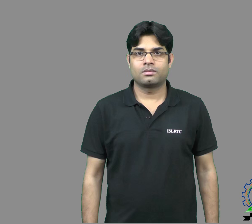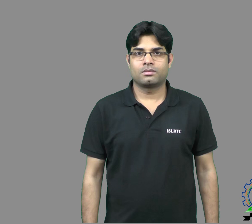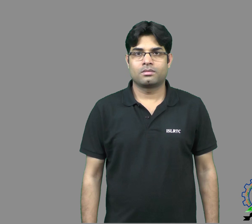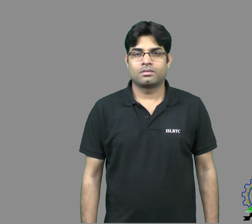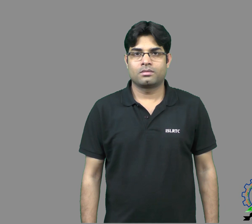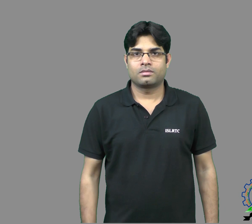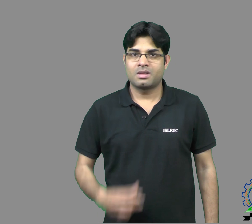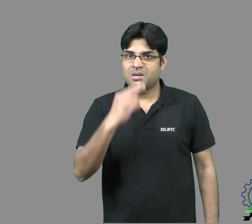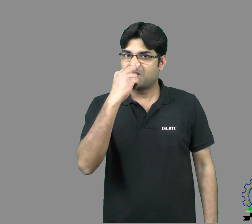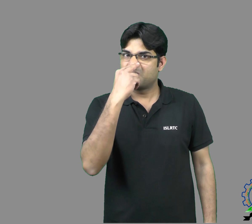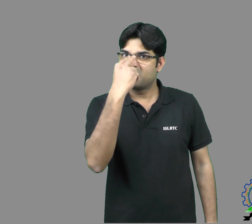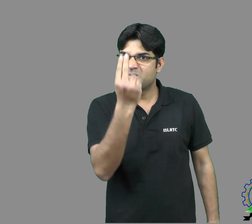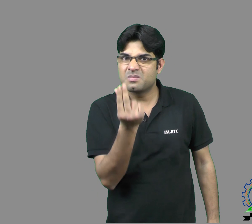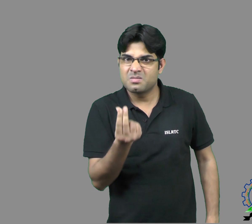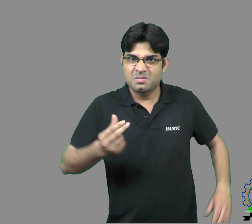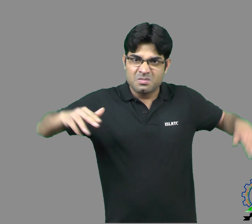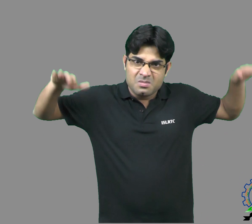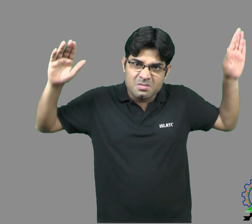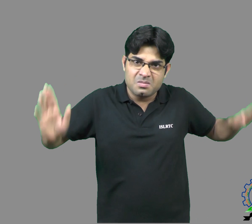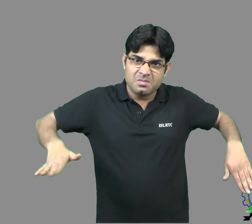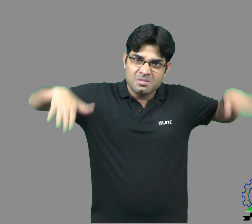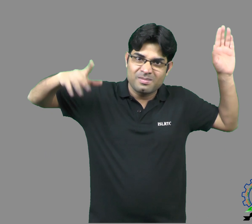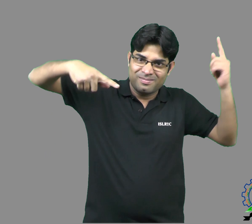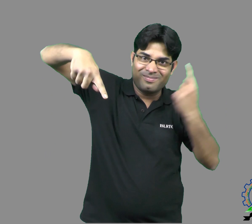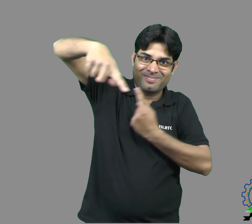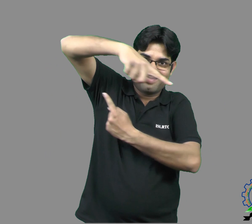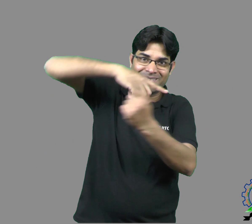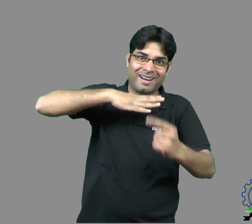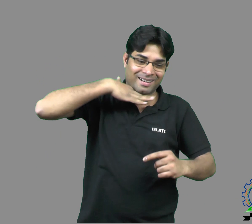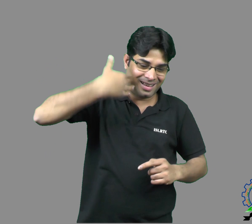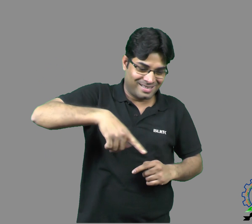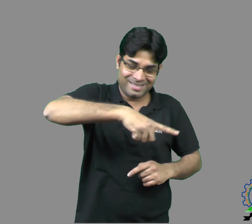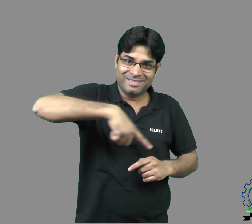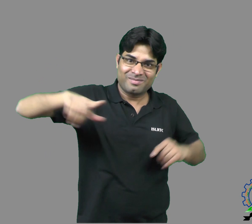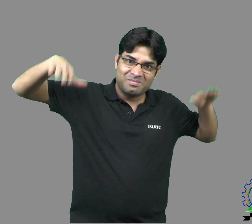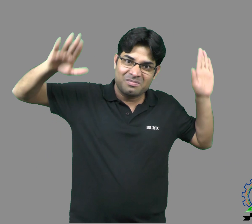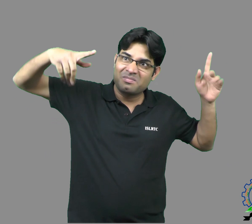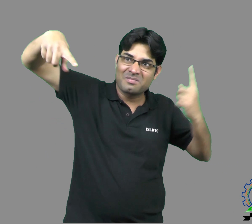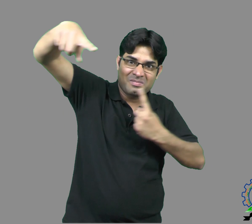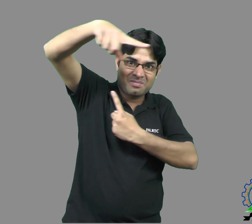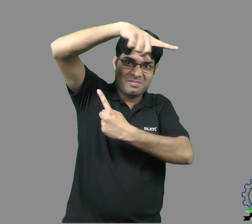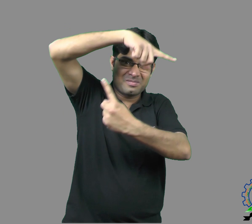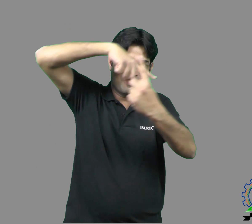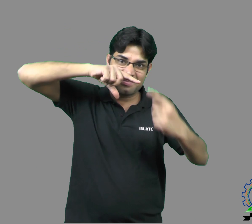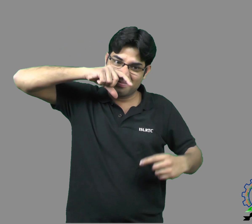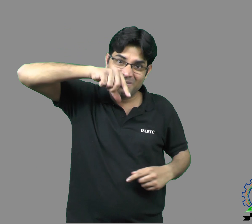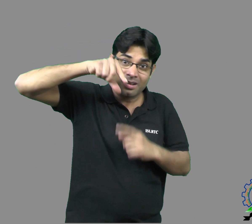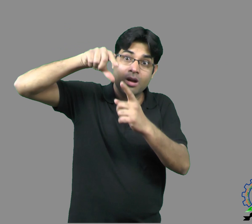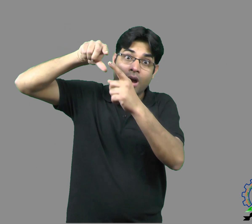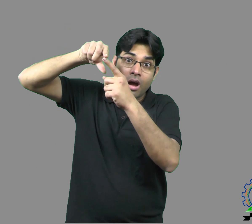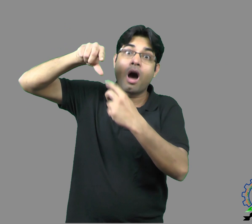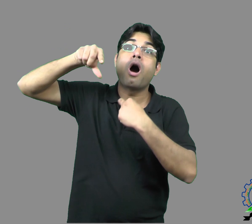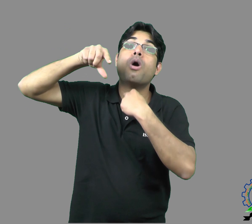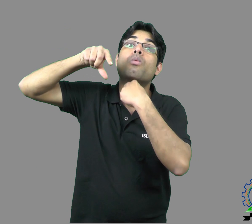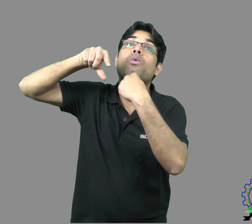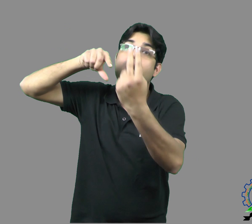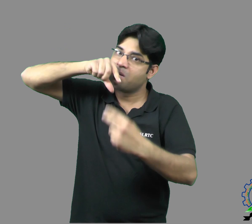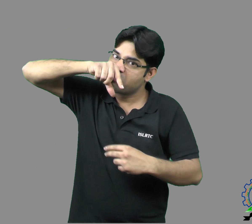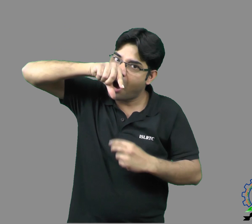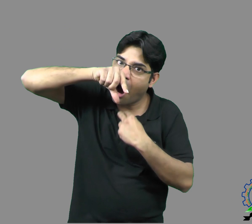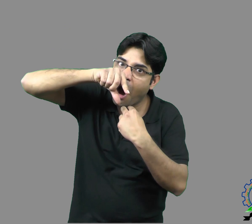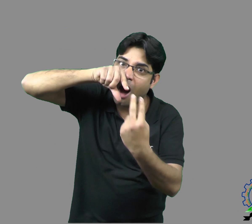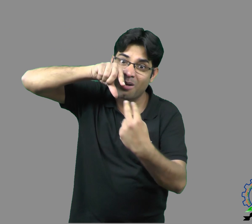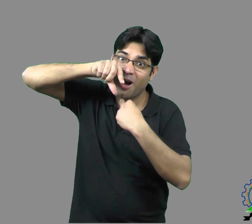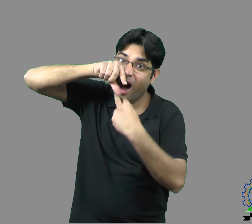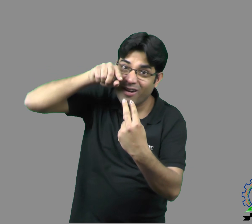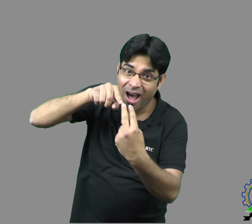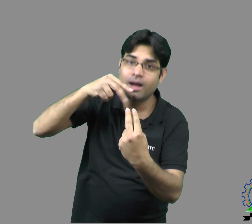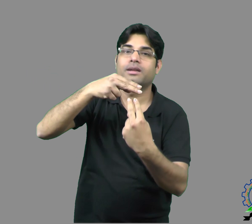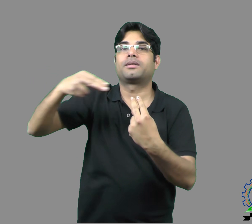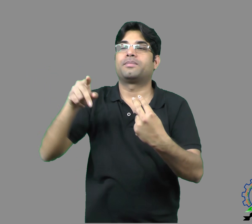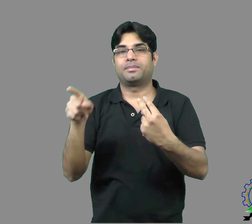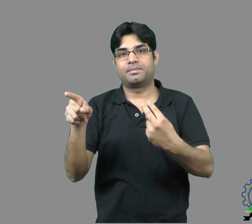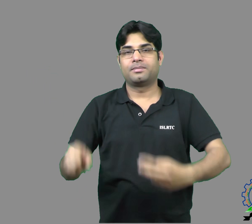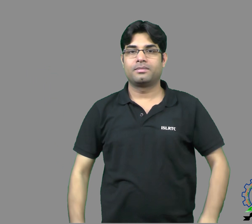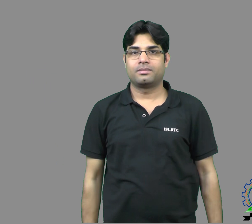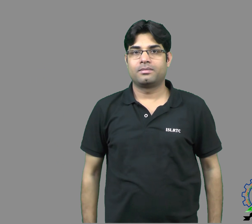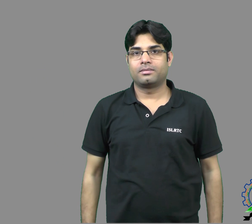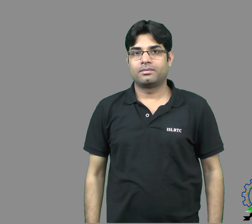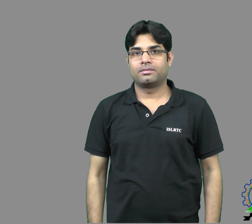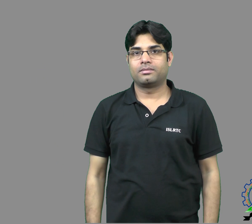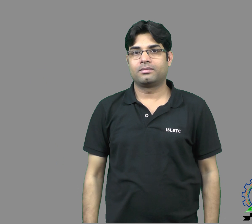Scream (Vulture)